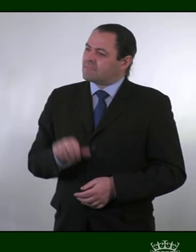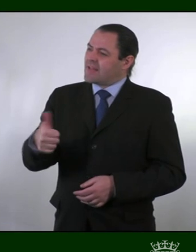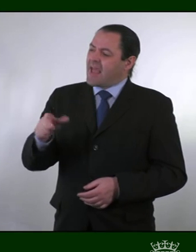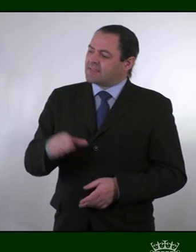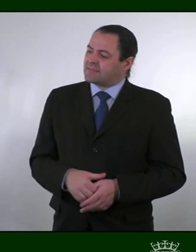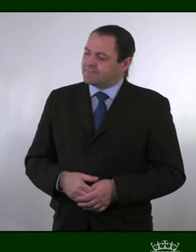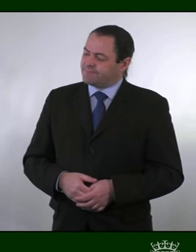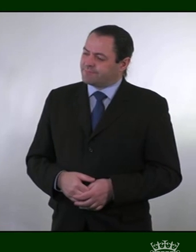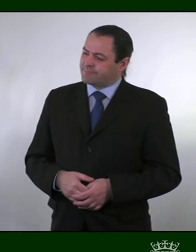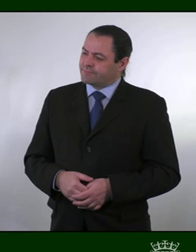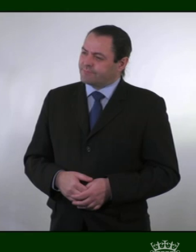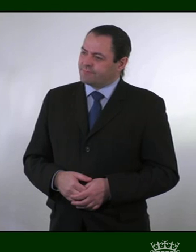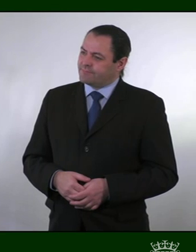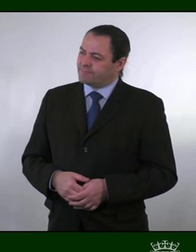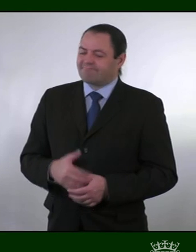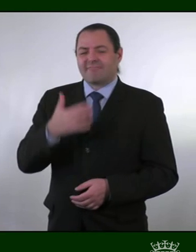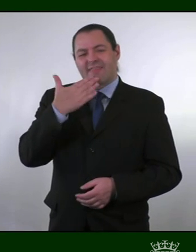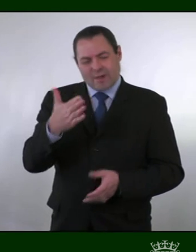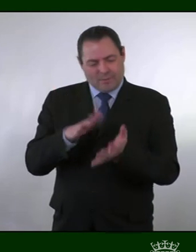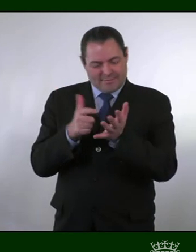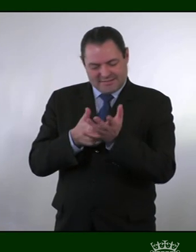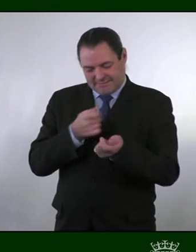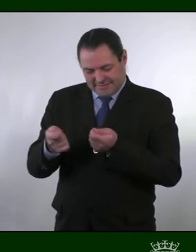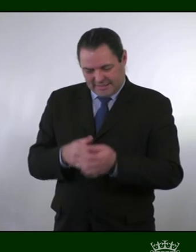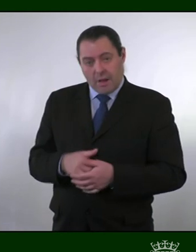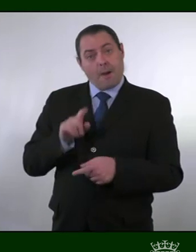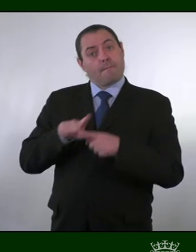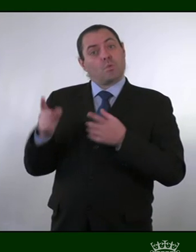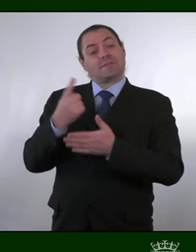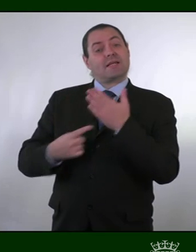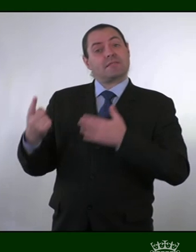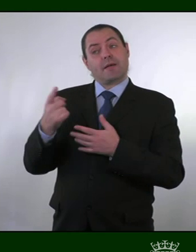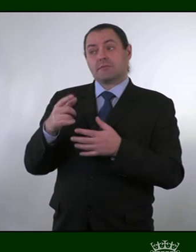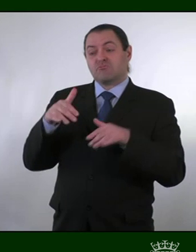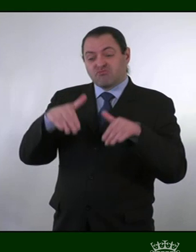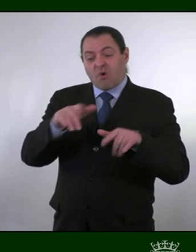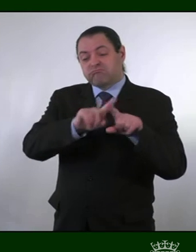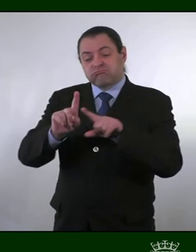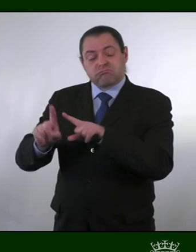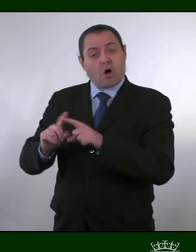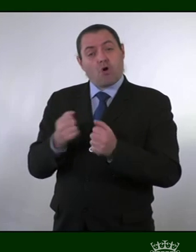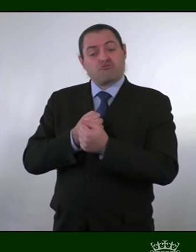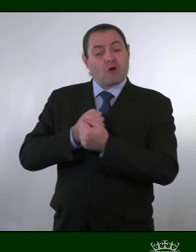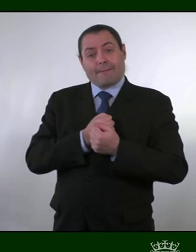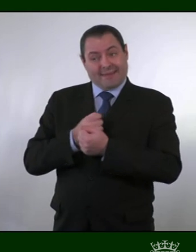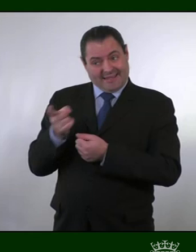Most of our fabulous independent retailers in Rugby are currently closed due to covid restrictions.